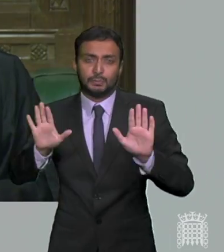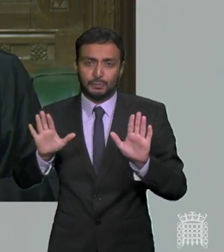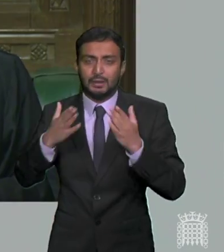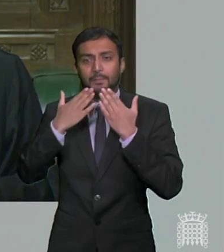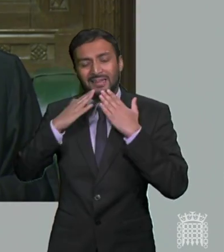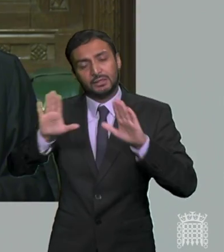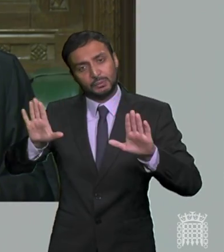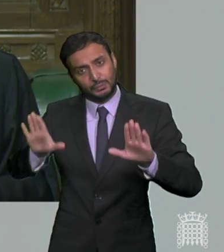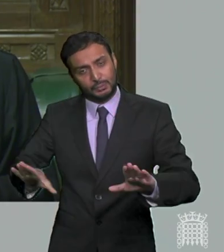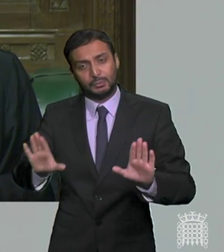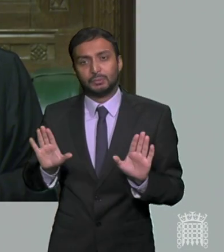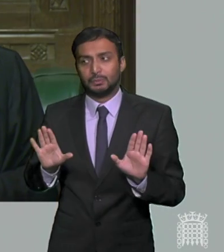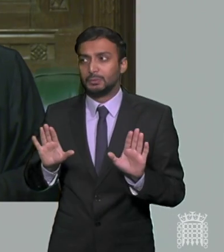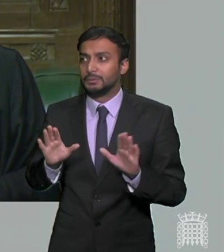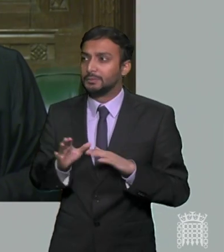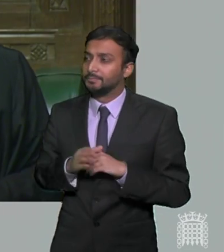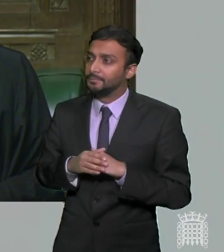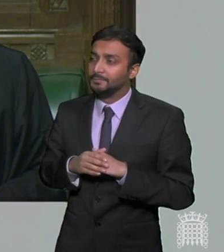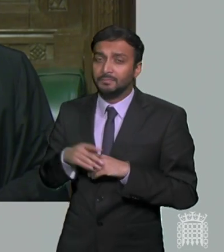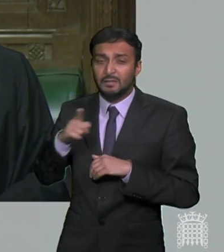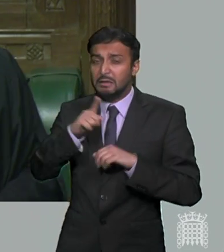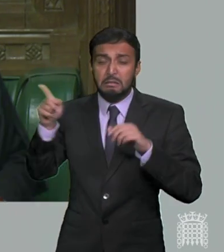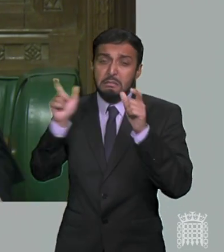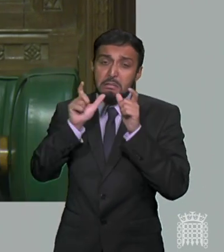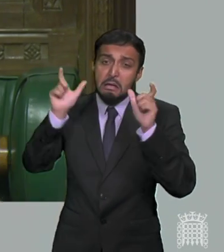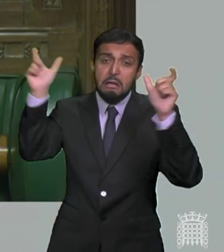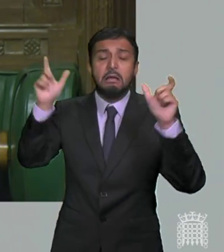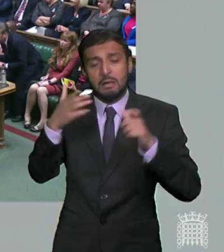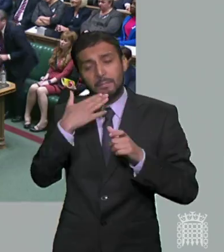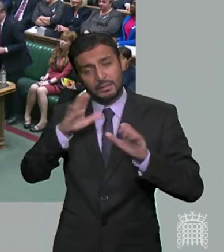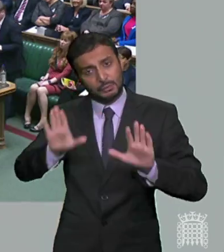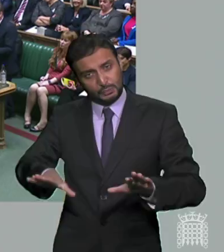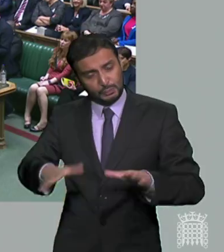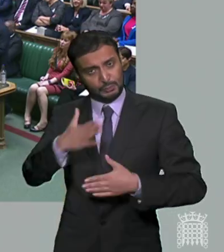You are meant to be a good example when you sit on the Front Bench. Just because you are on the second, do not spoil what you are meant to do.